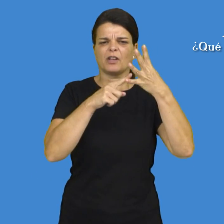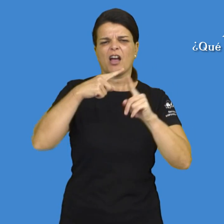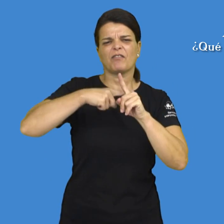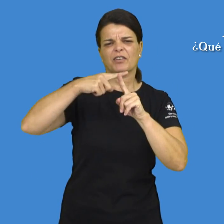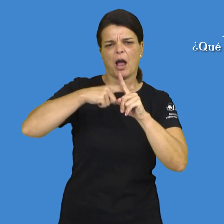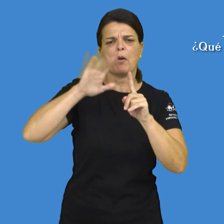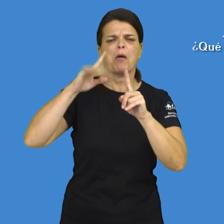nivel